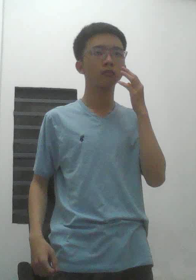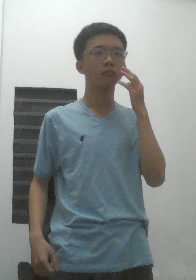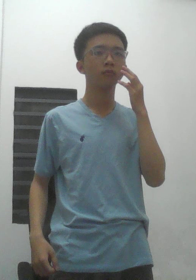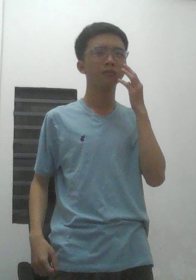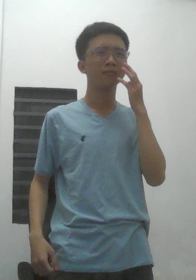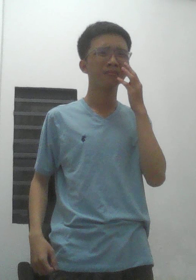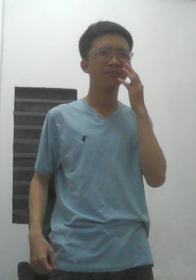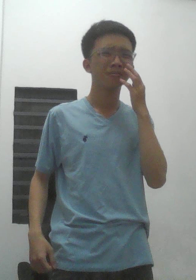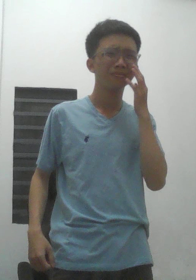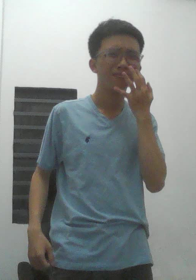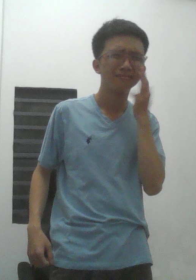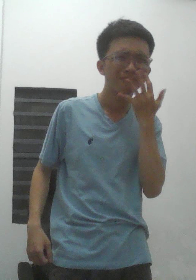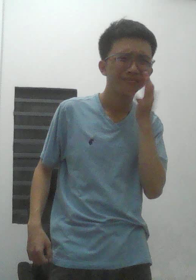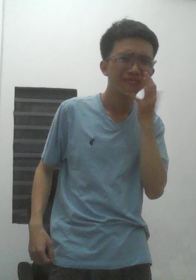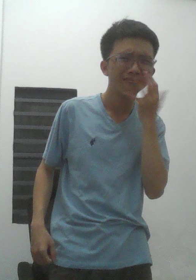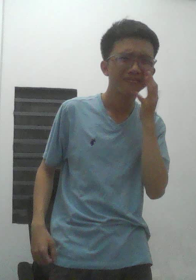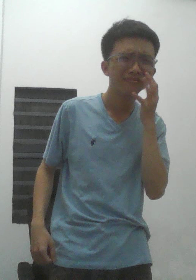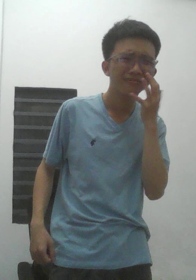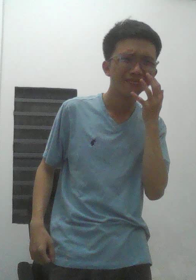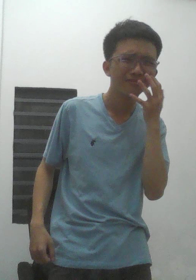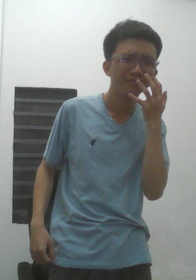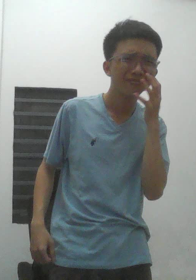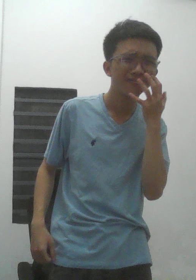kinh tom